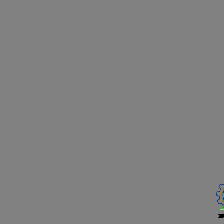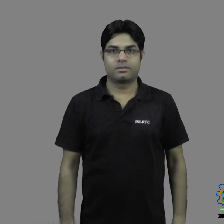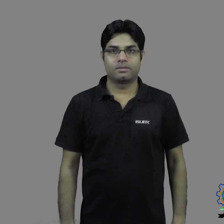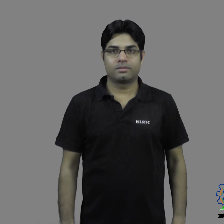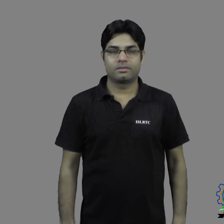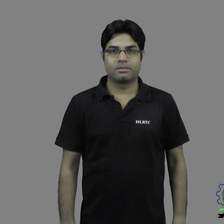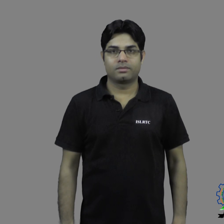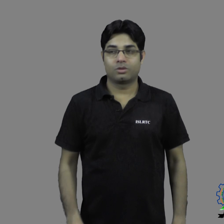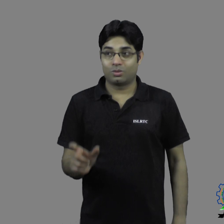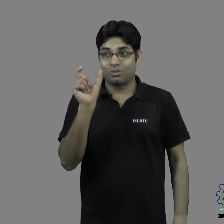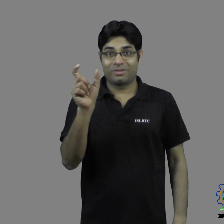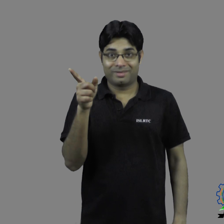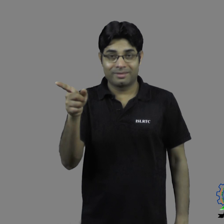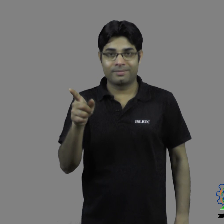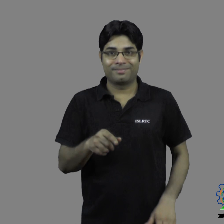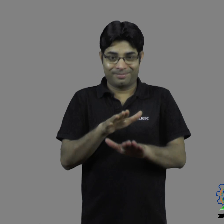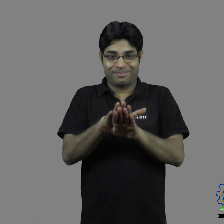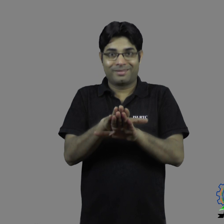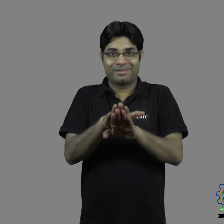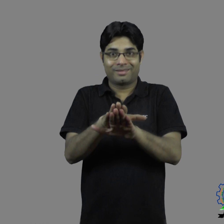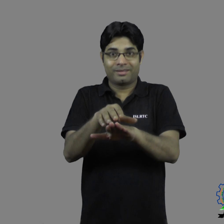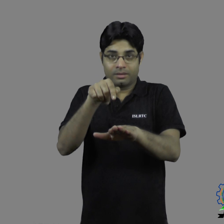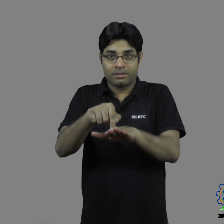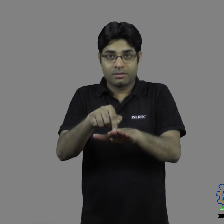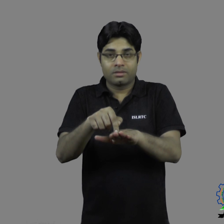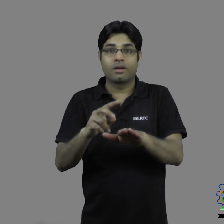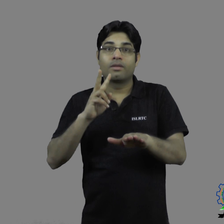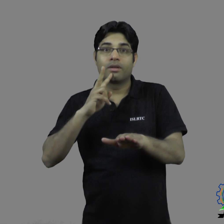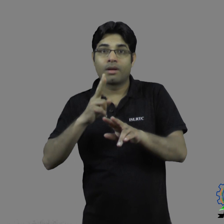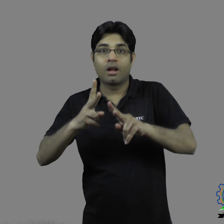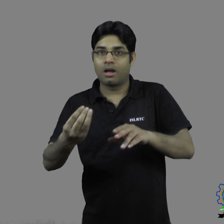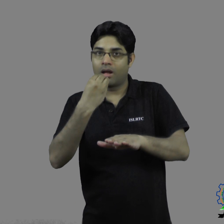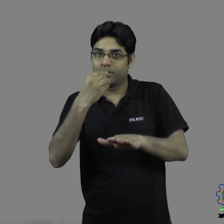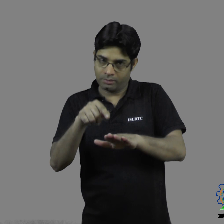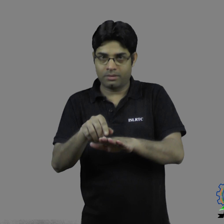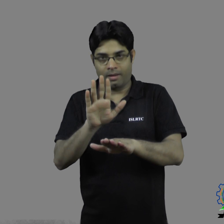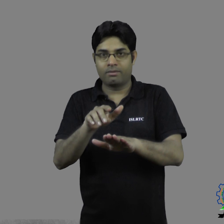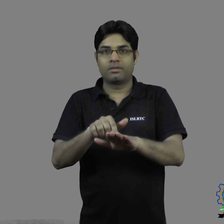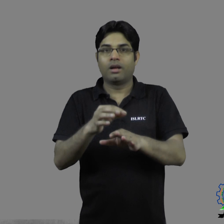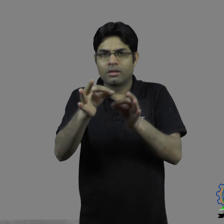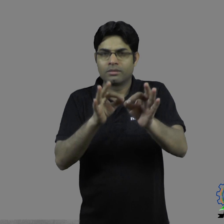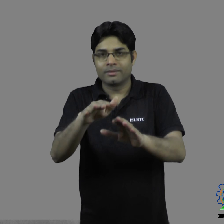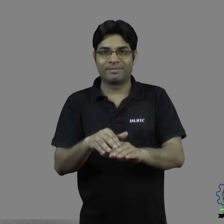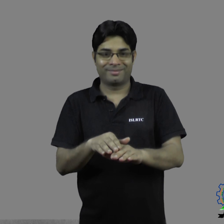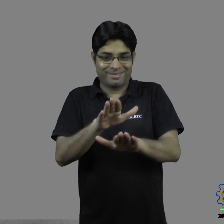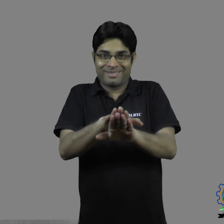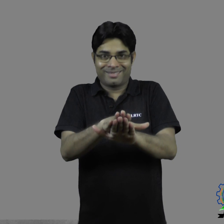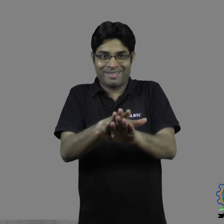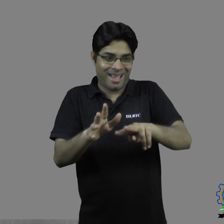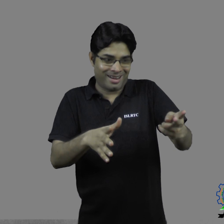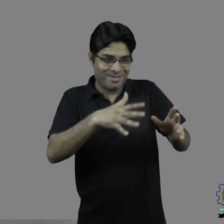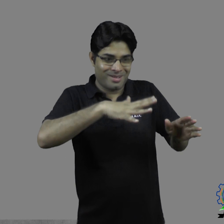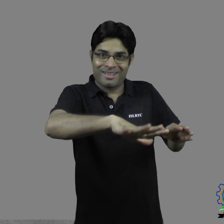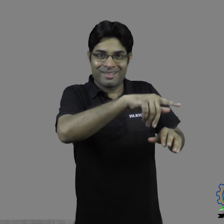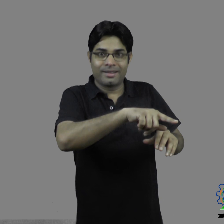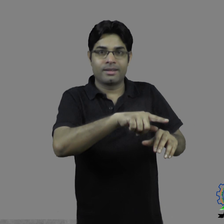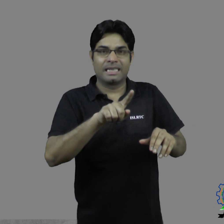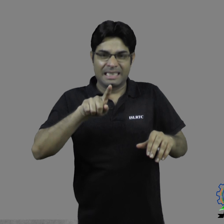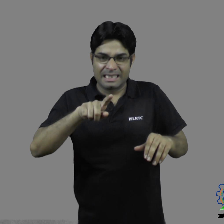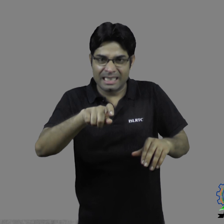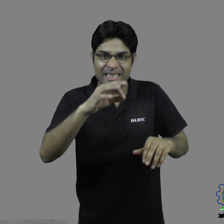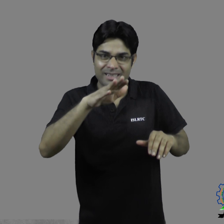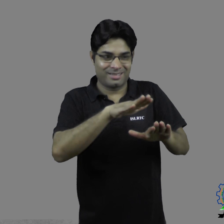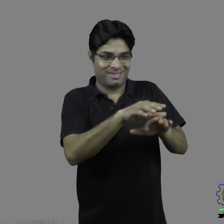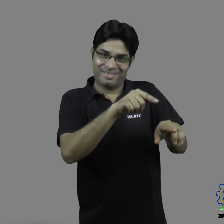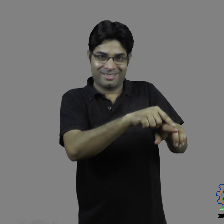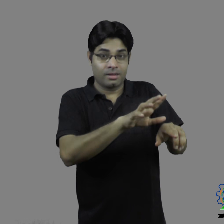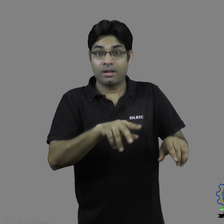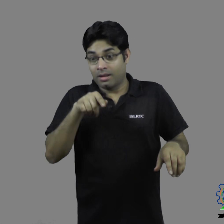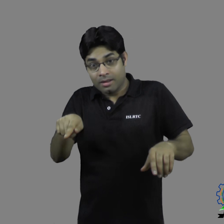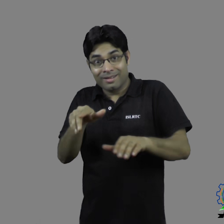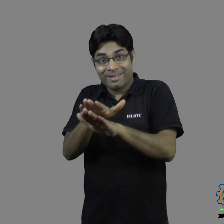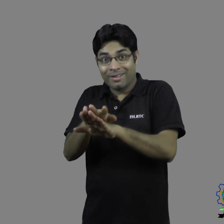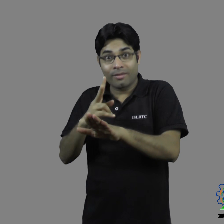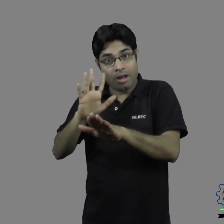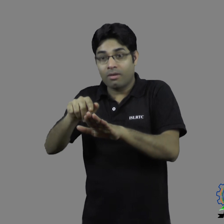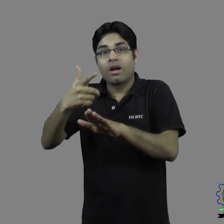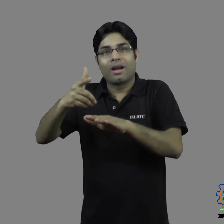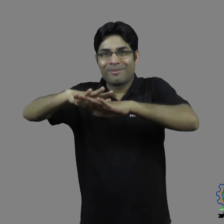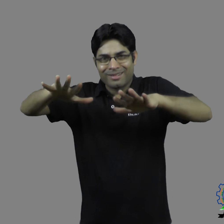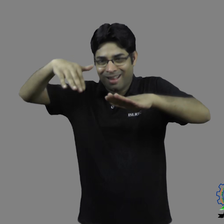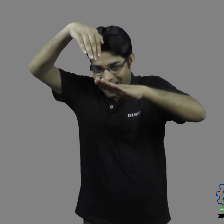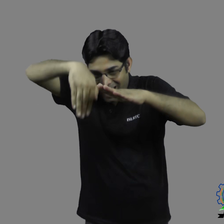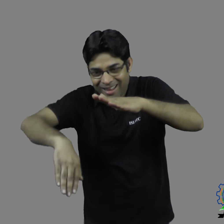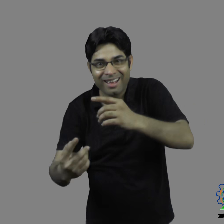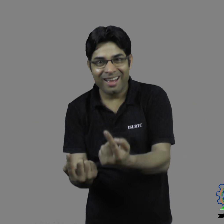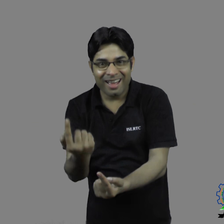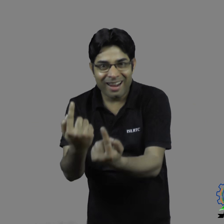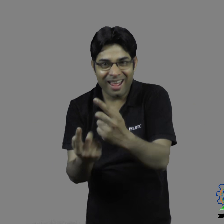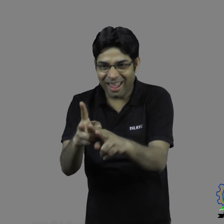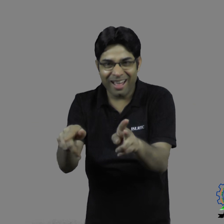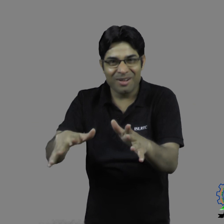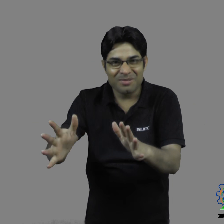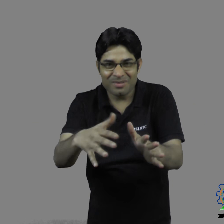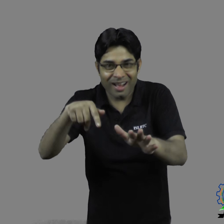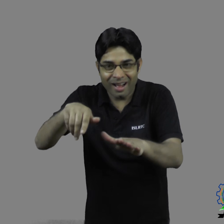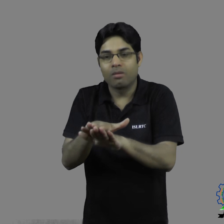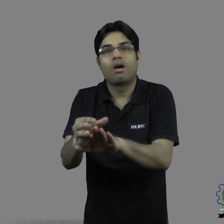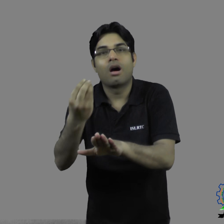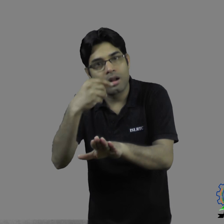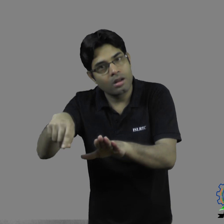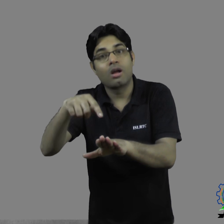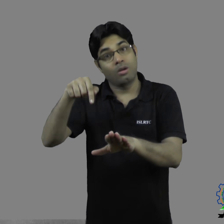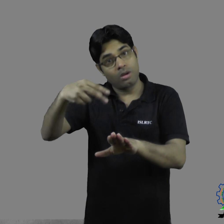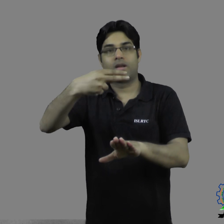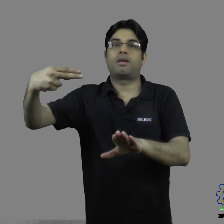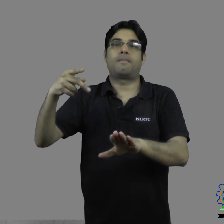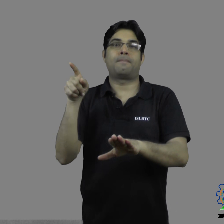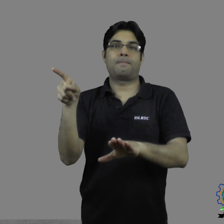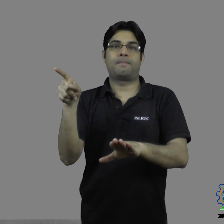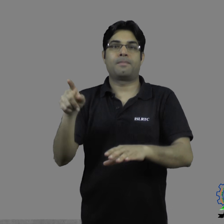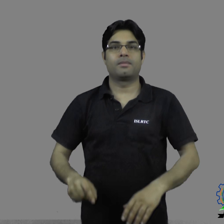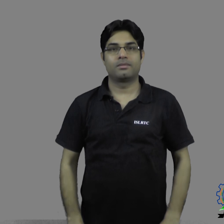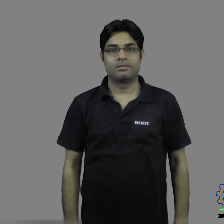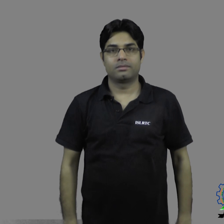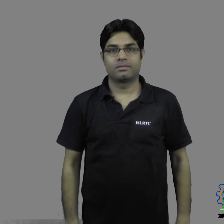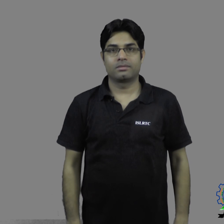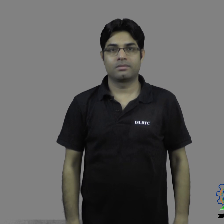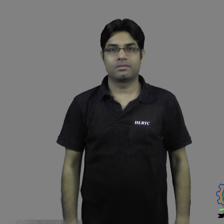Herbivorus Fishes